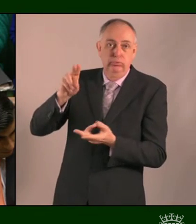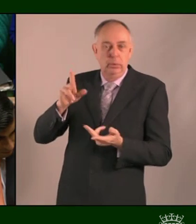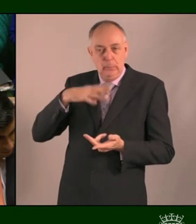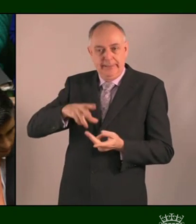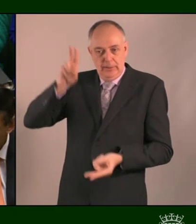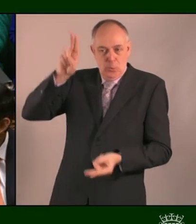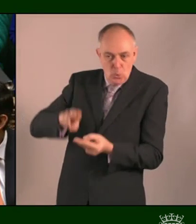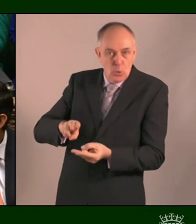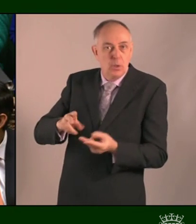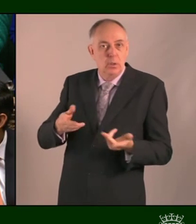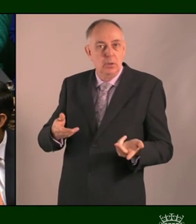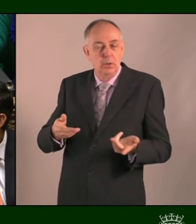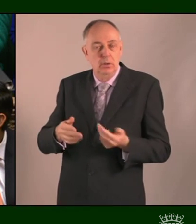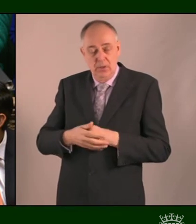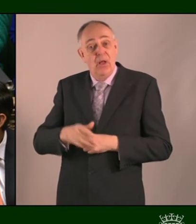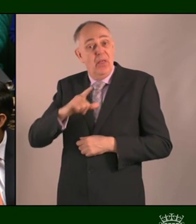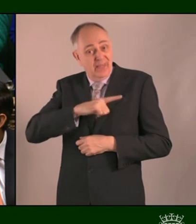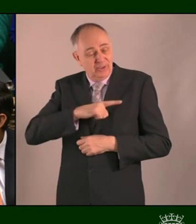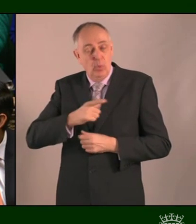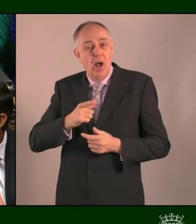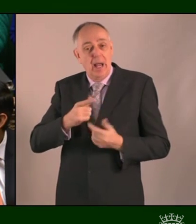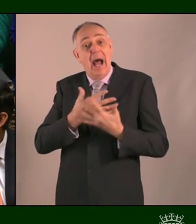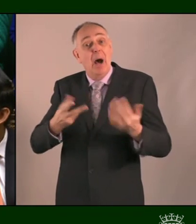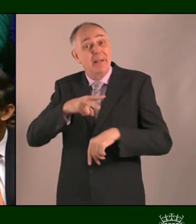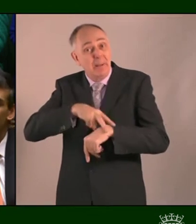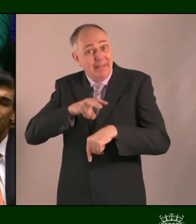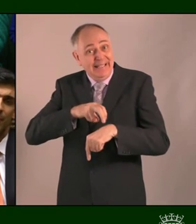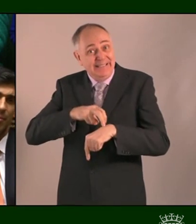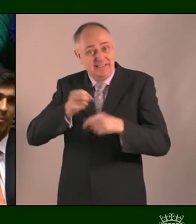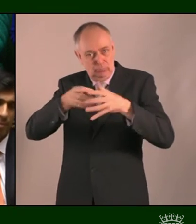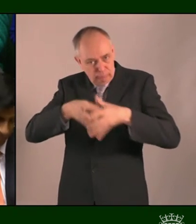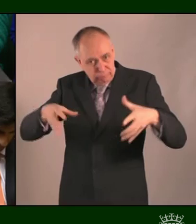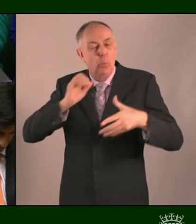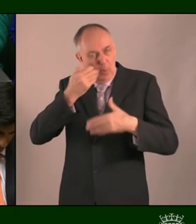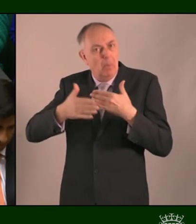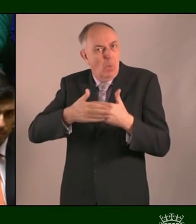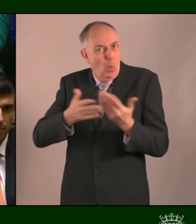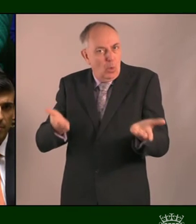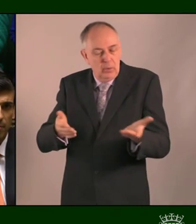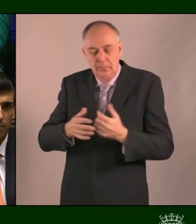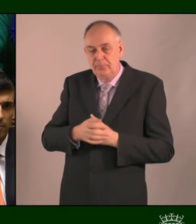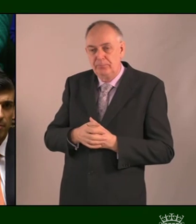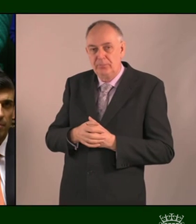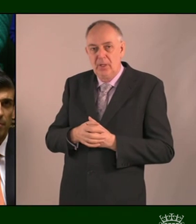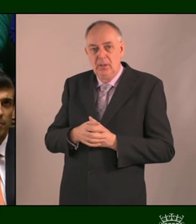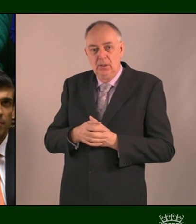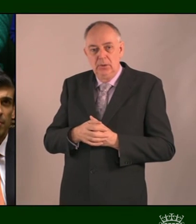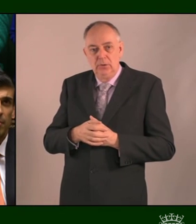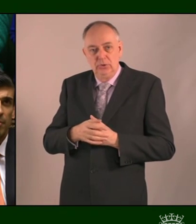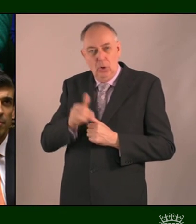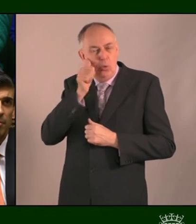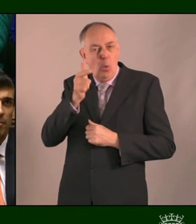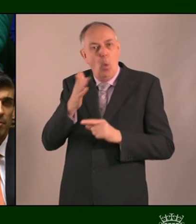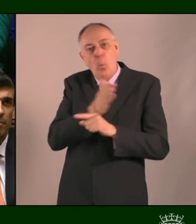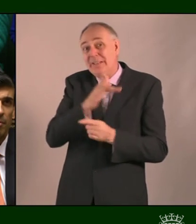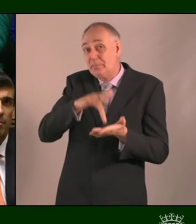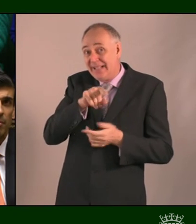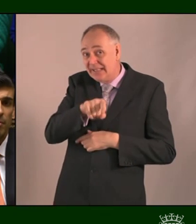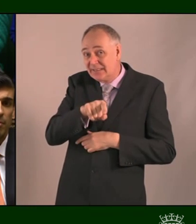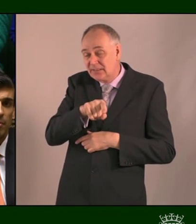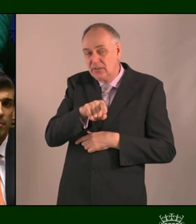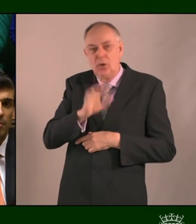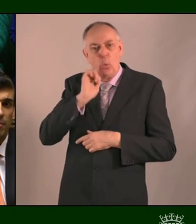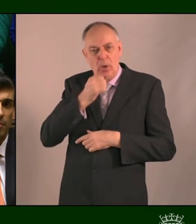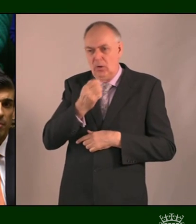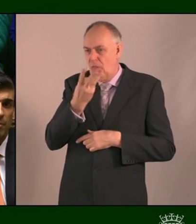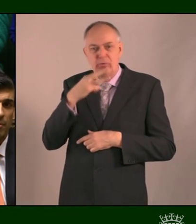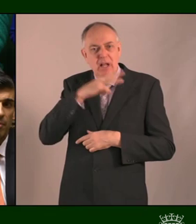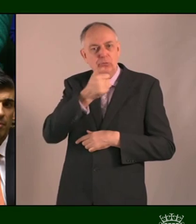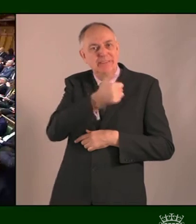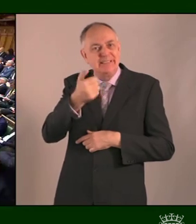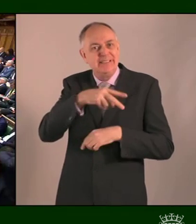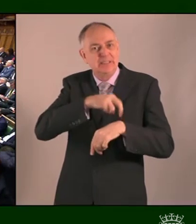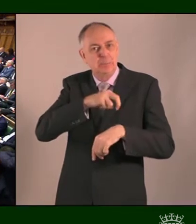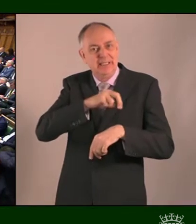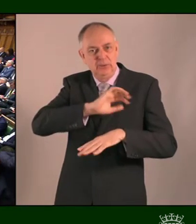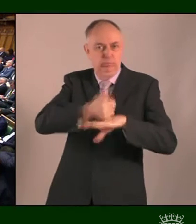That is one of the reasons why we are increasing the number of police officers in this country, and, as she will have heard in the House just now, in the west midlands that number is going up by 366 immediately.